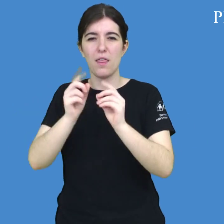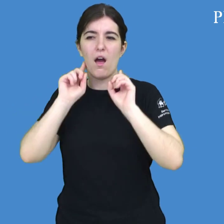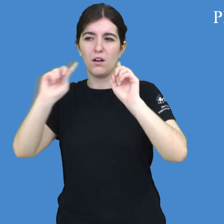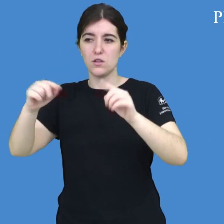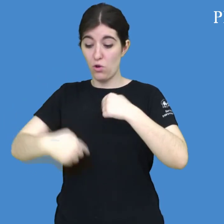caso